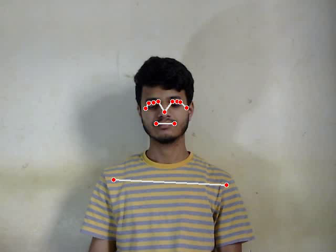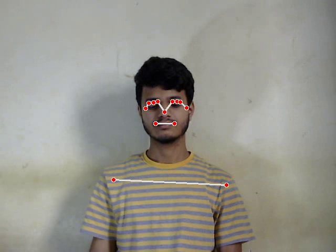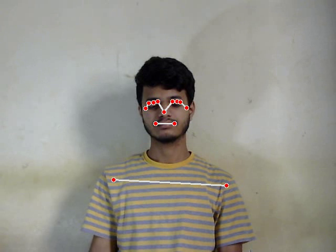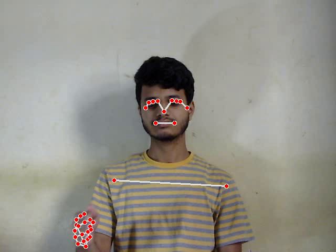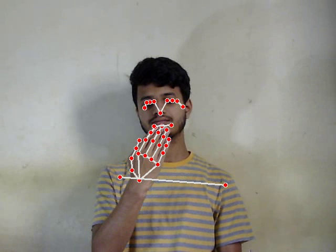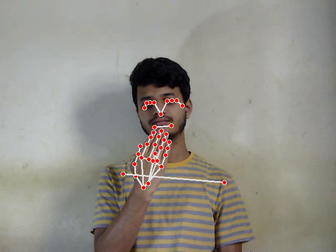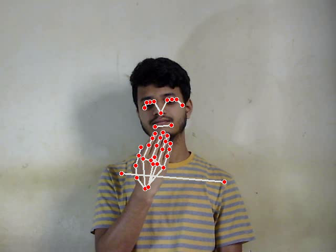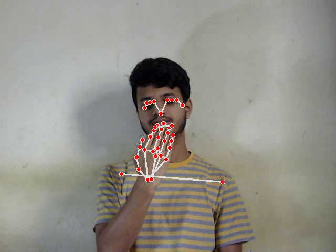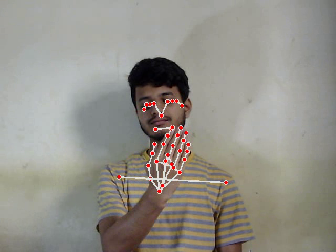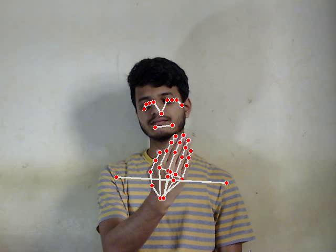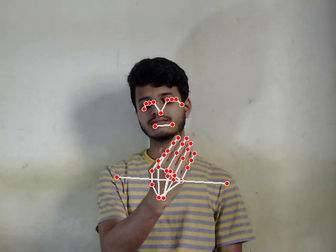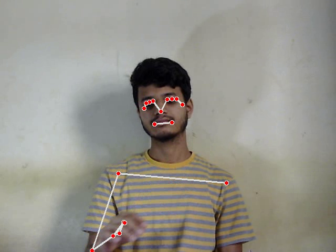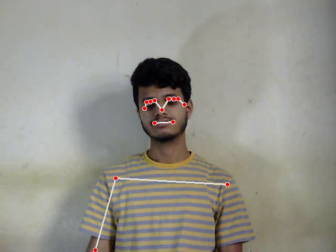thank you